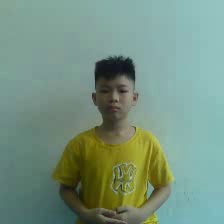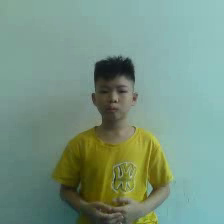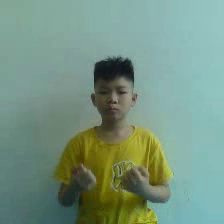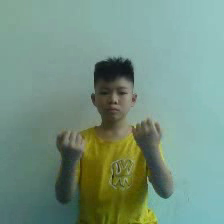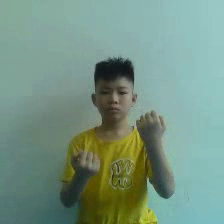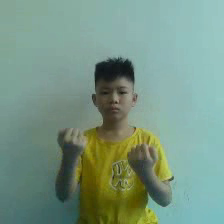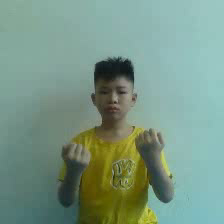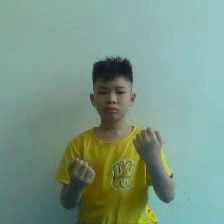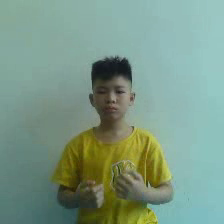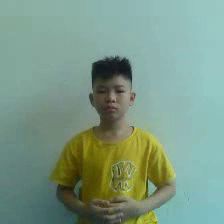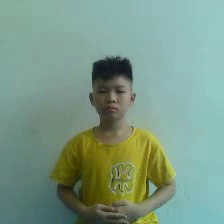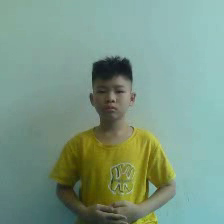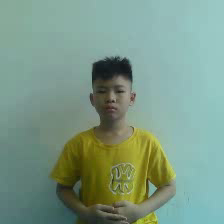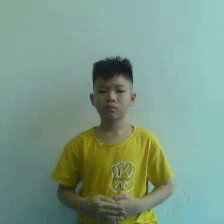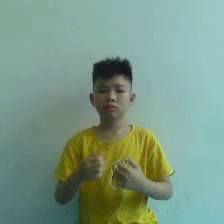Ô tô